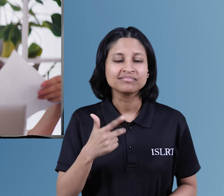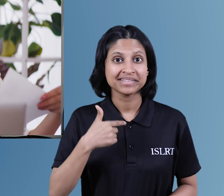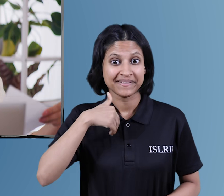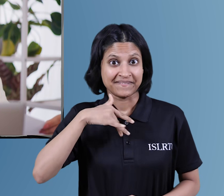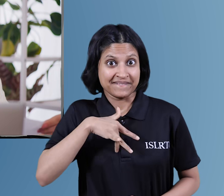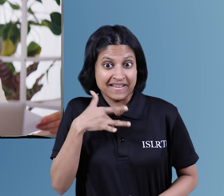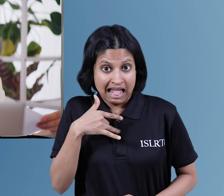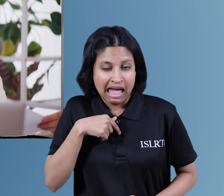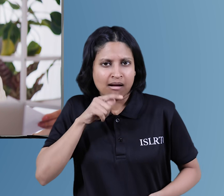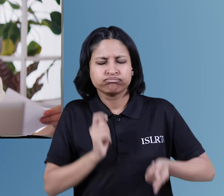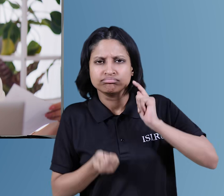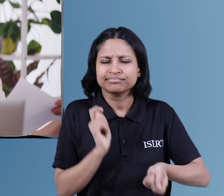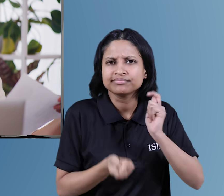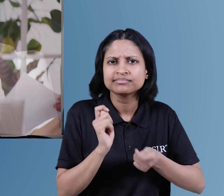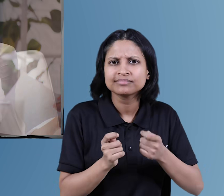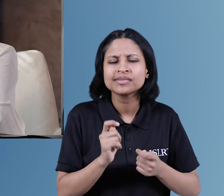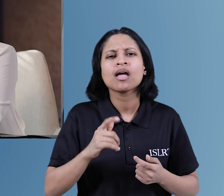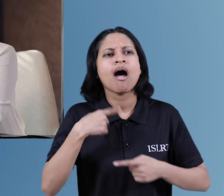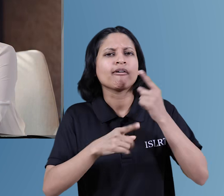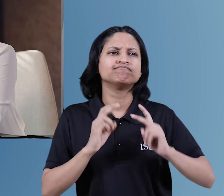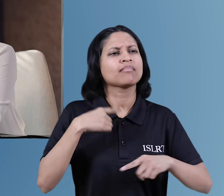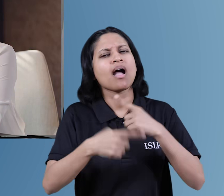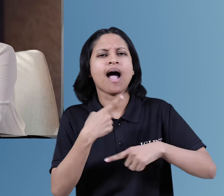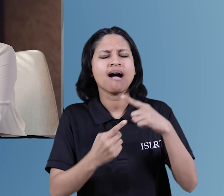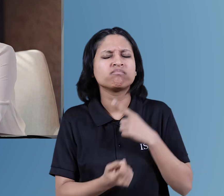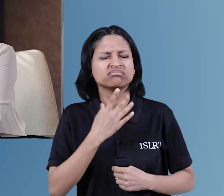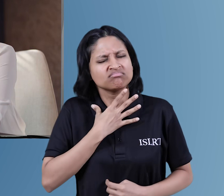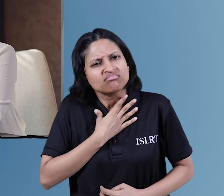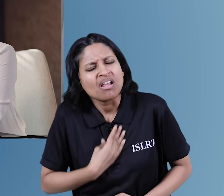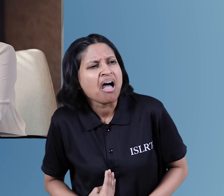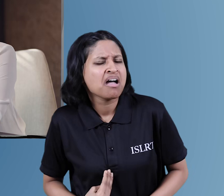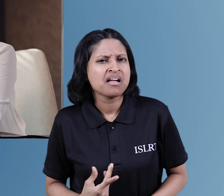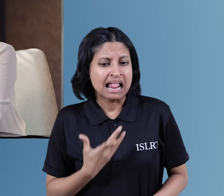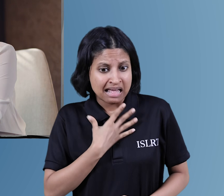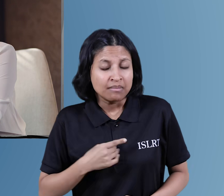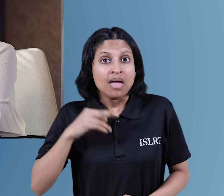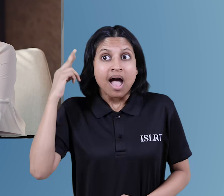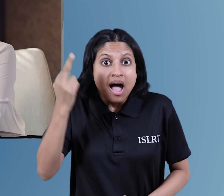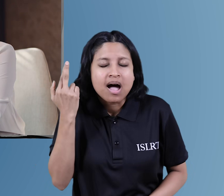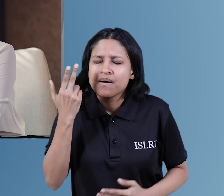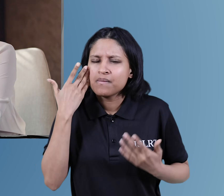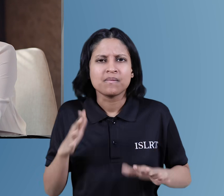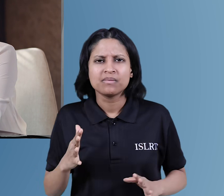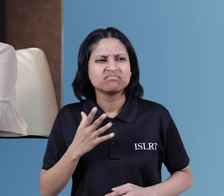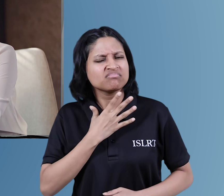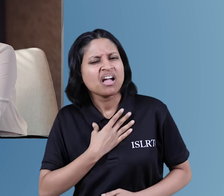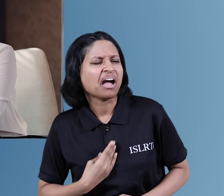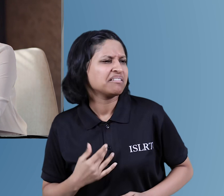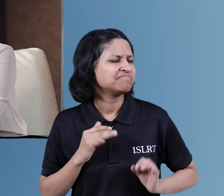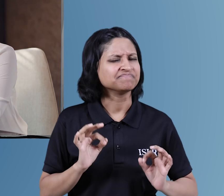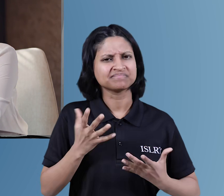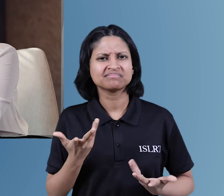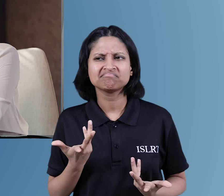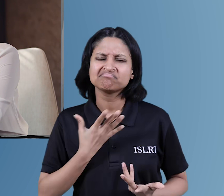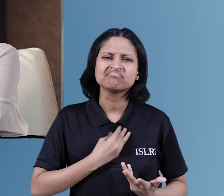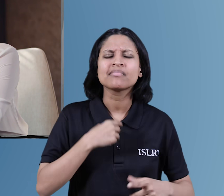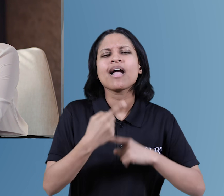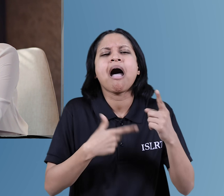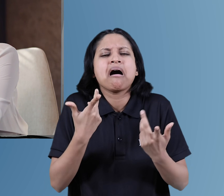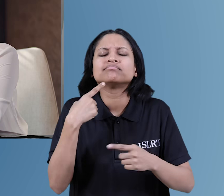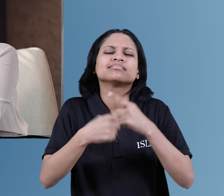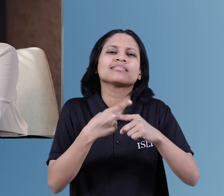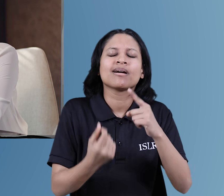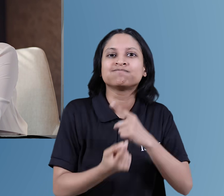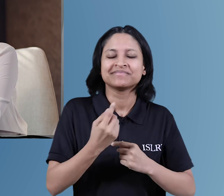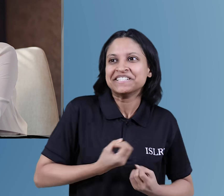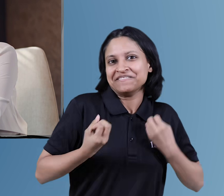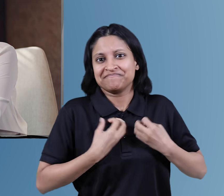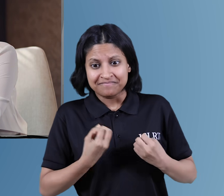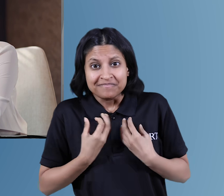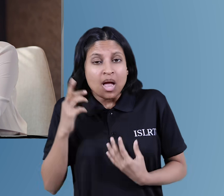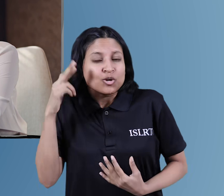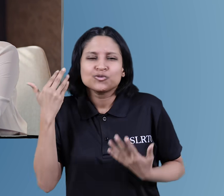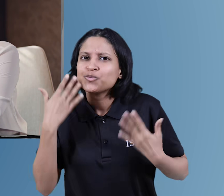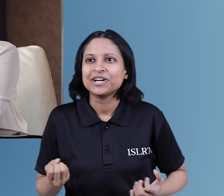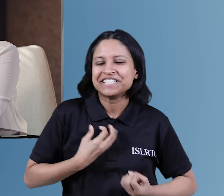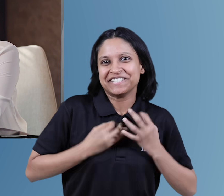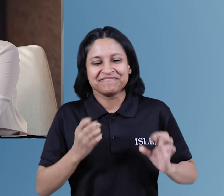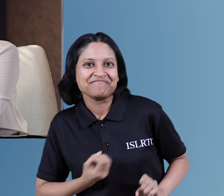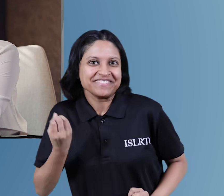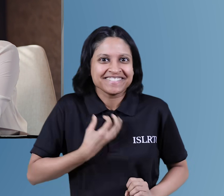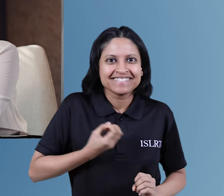Moody refers to frequently shifting emotions or feelings often without a clear reason. A moody person might be cheerful one moment and suddenly upset the next.